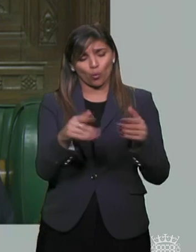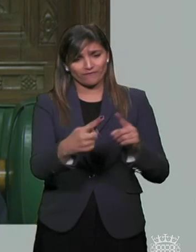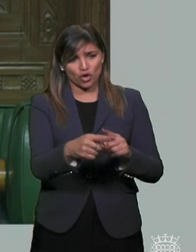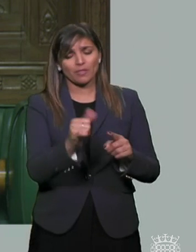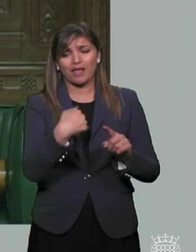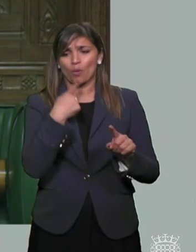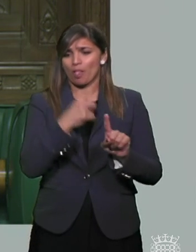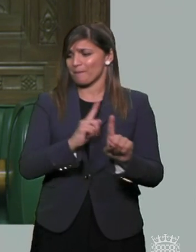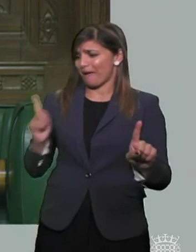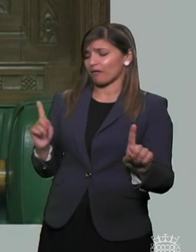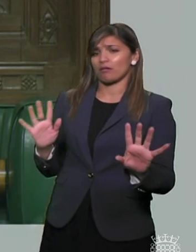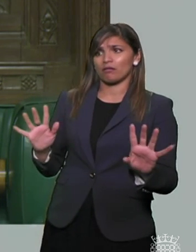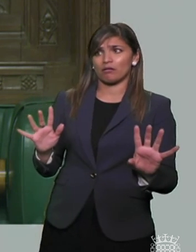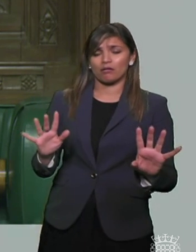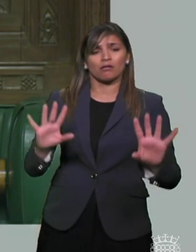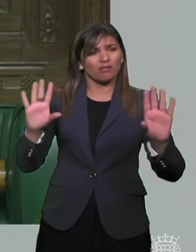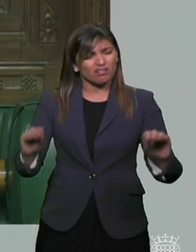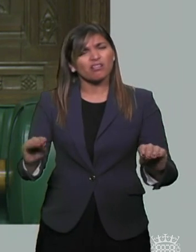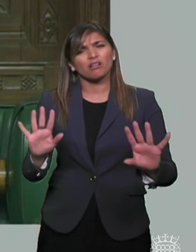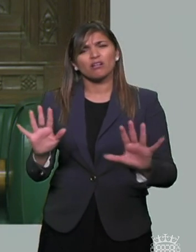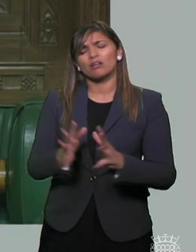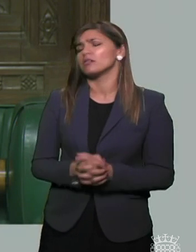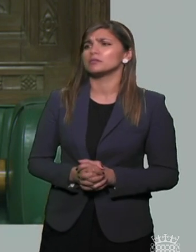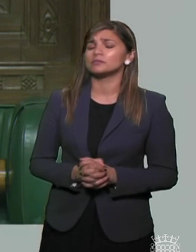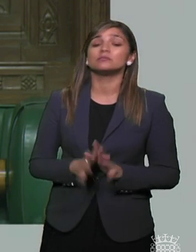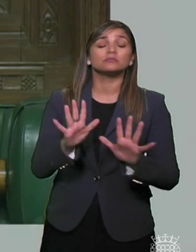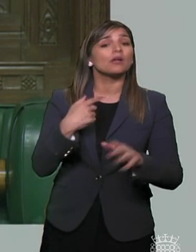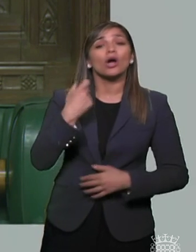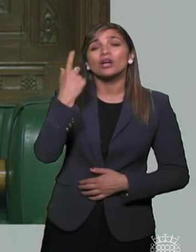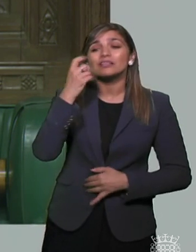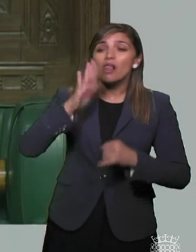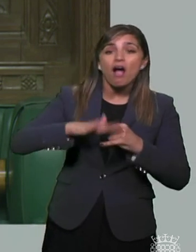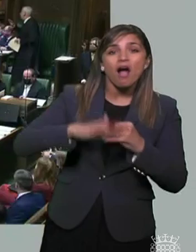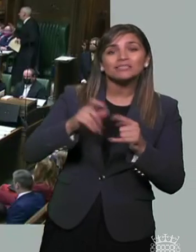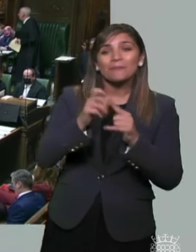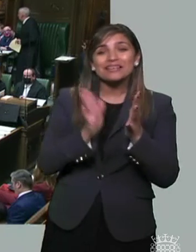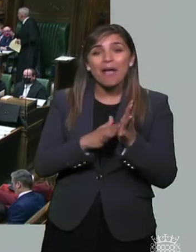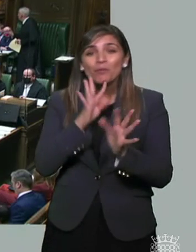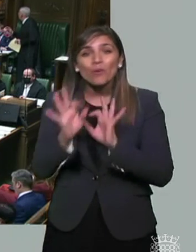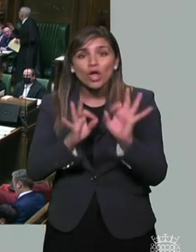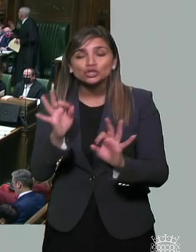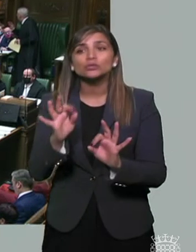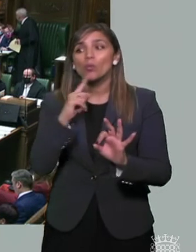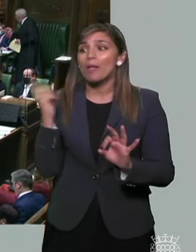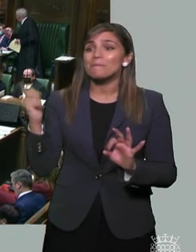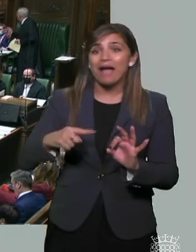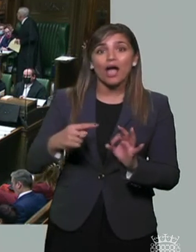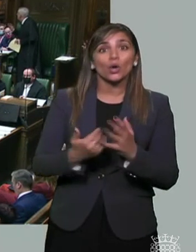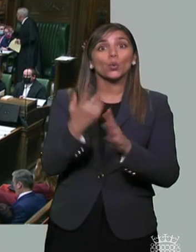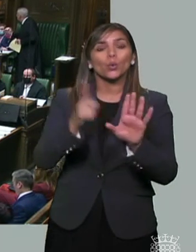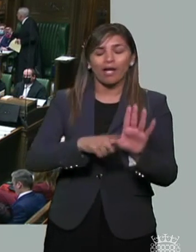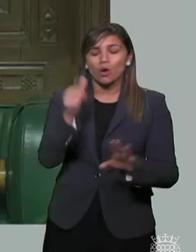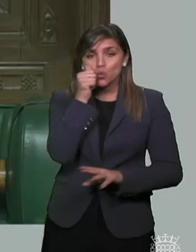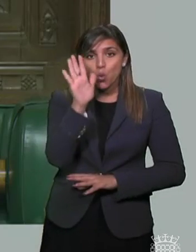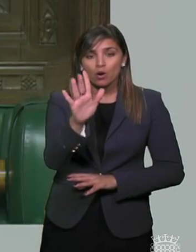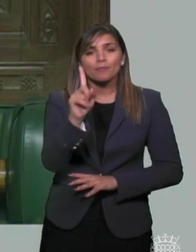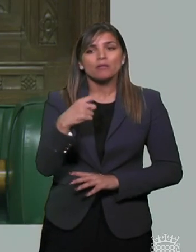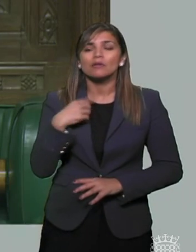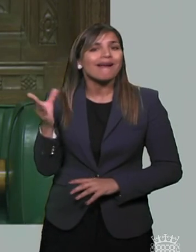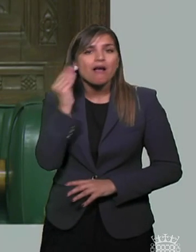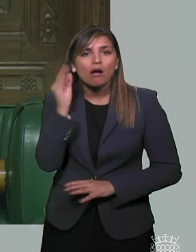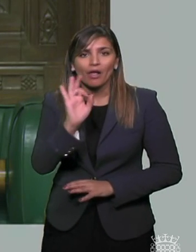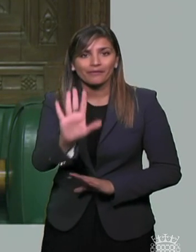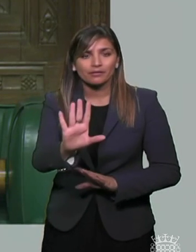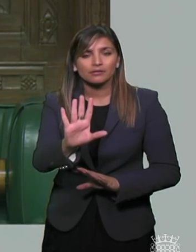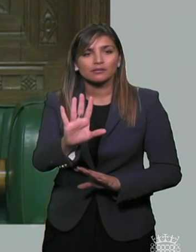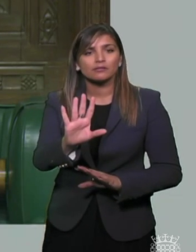I understand that this is the last PMQs and we will not be back till the new year, but I need to hear the question.